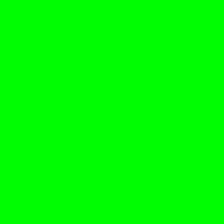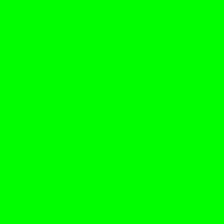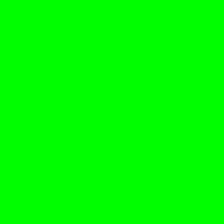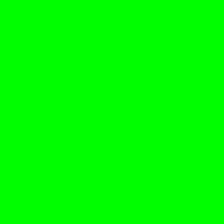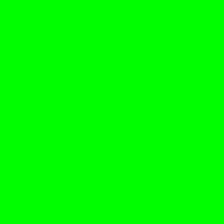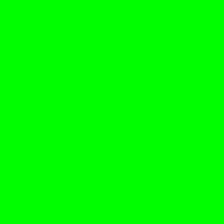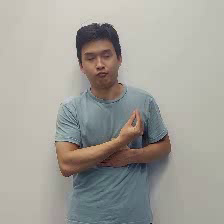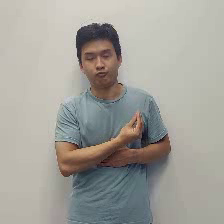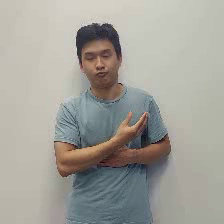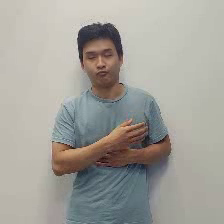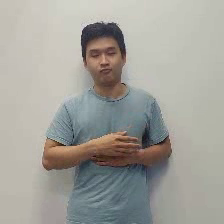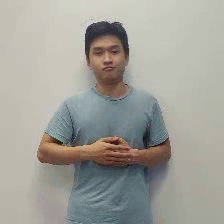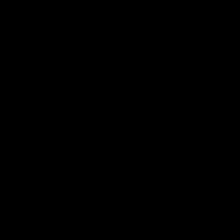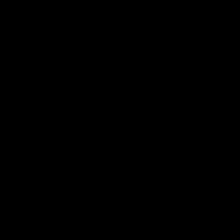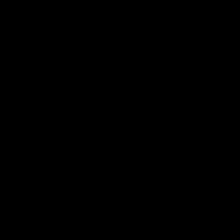Xúc động